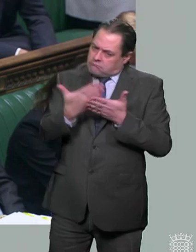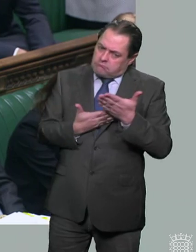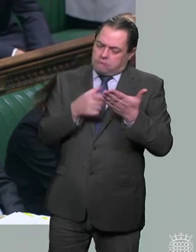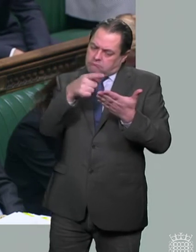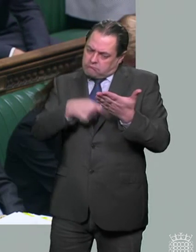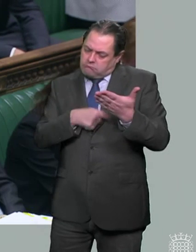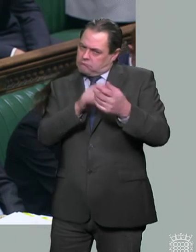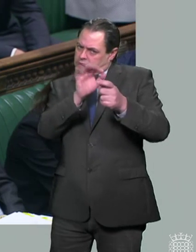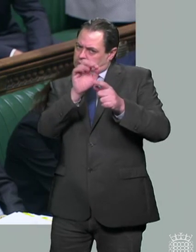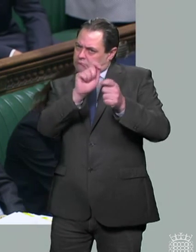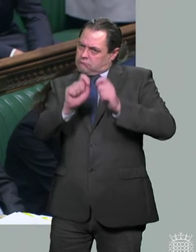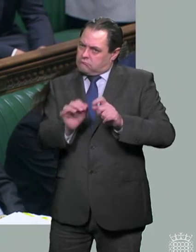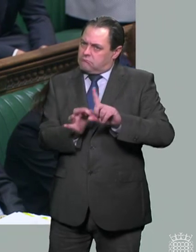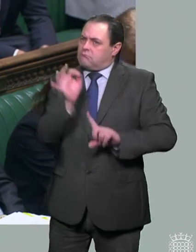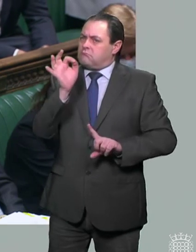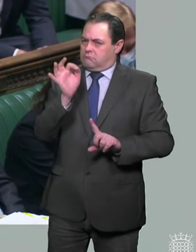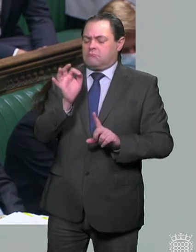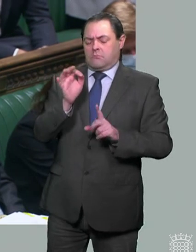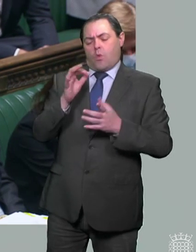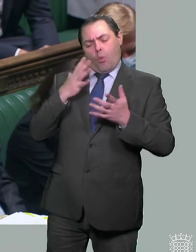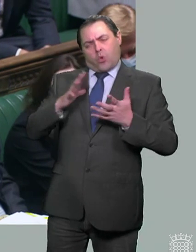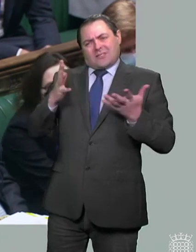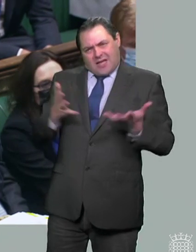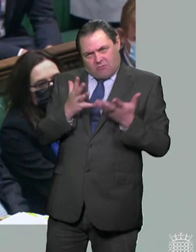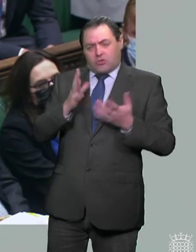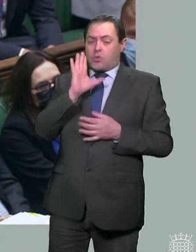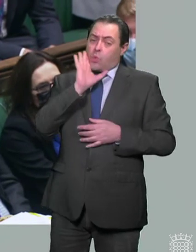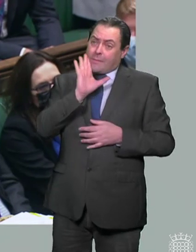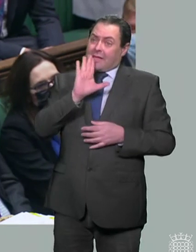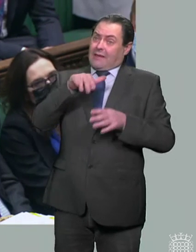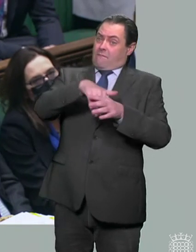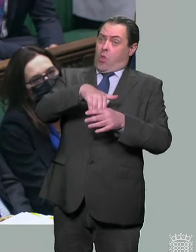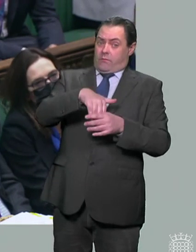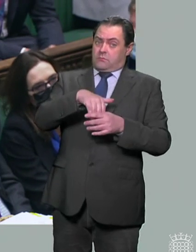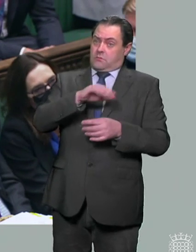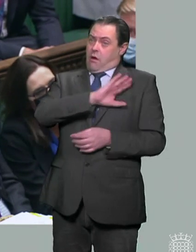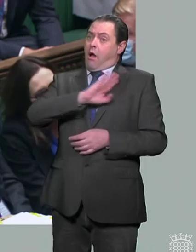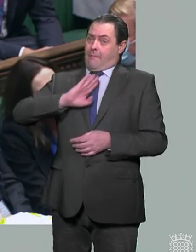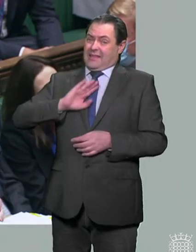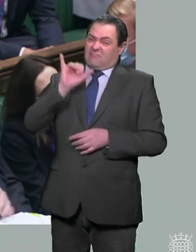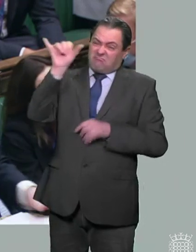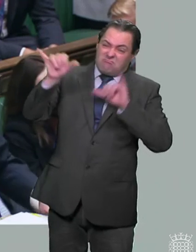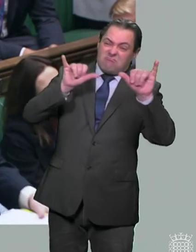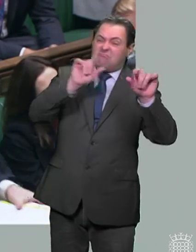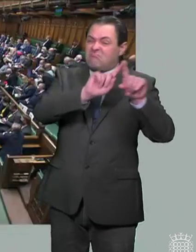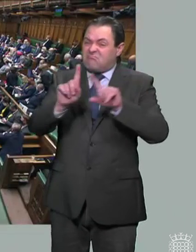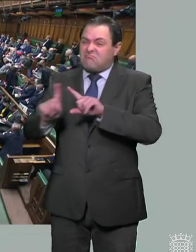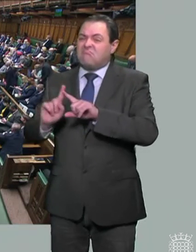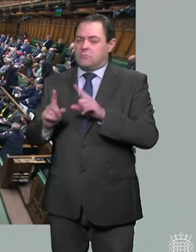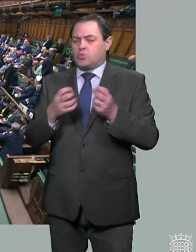It is vital that we support and encourage women in our armed forces, who make a massive difference to those services.